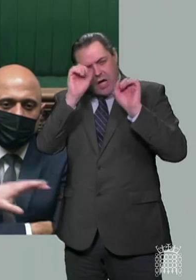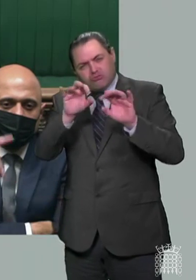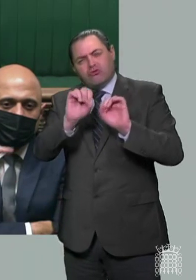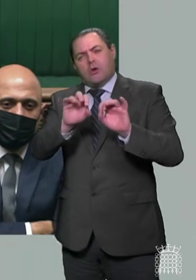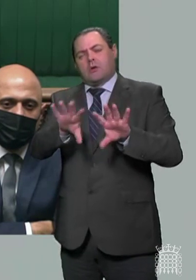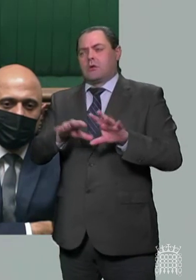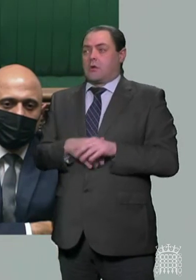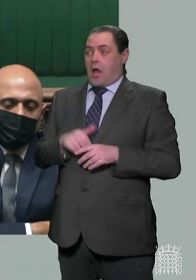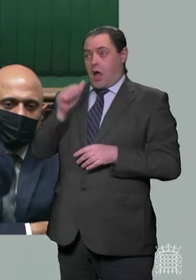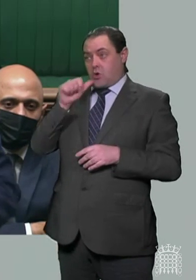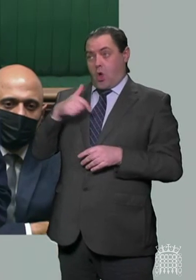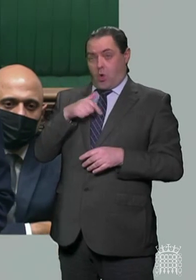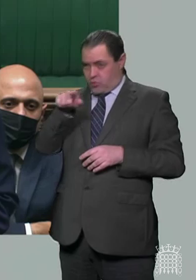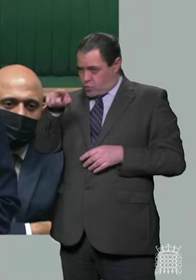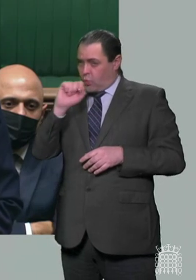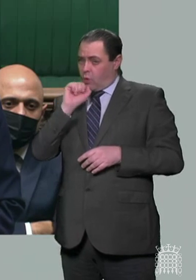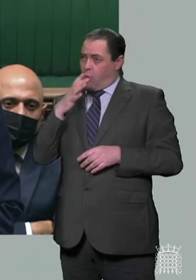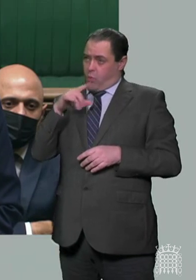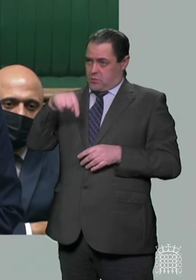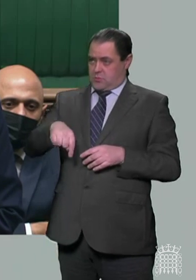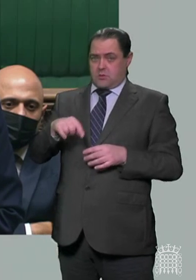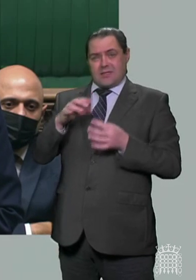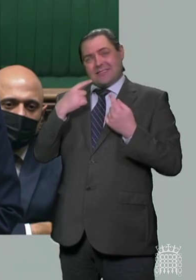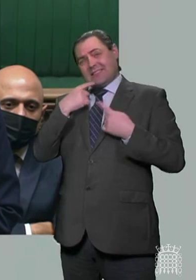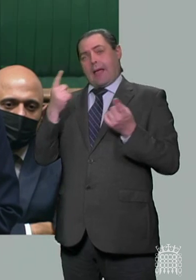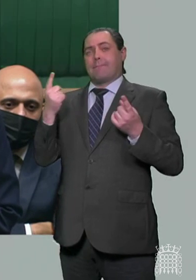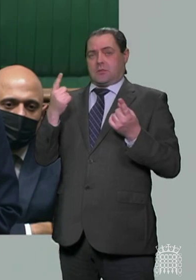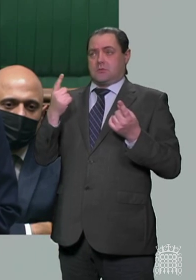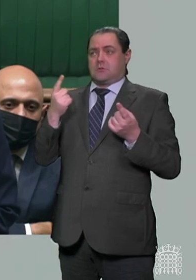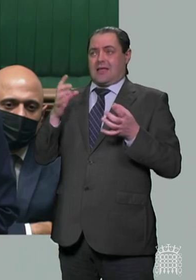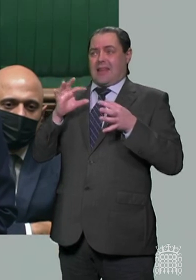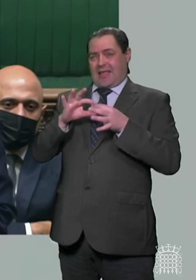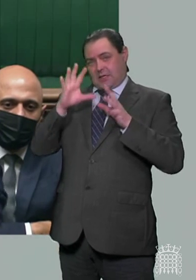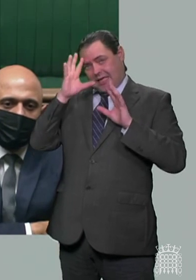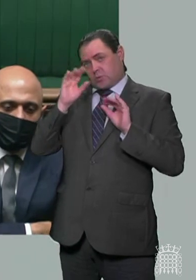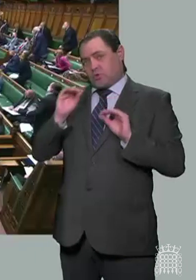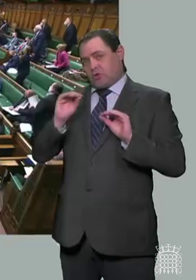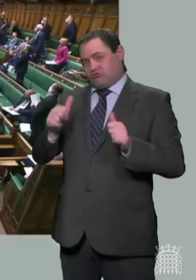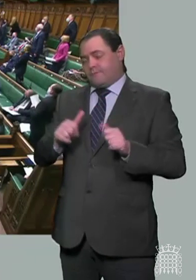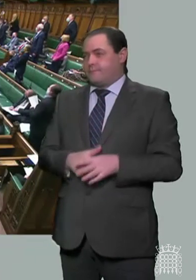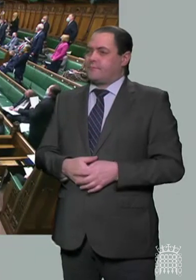I know that the honourable Lady will want to be in the Chamber for the statement that he is about to make.